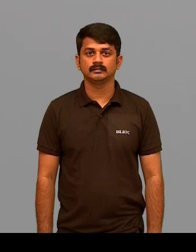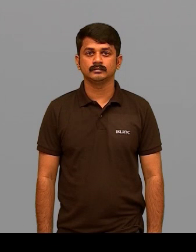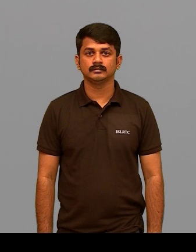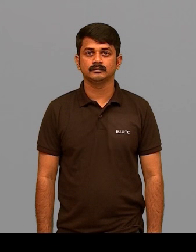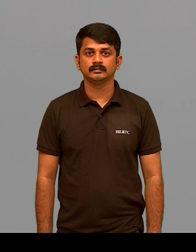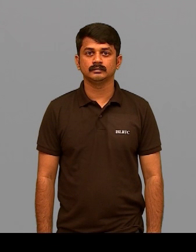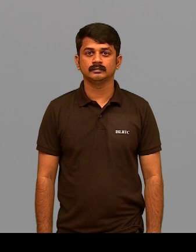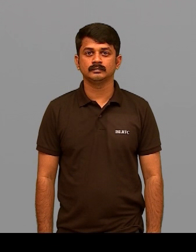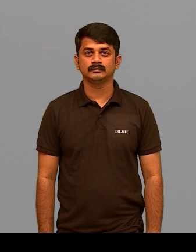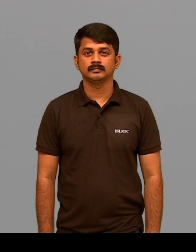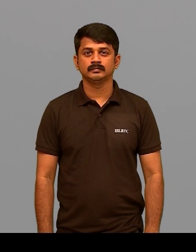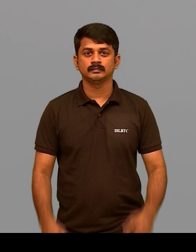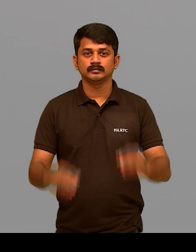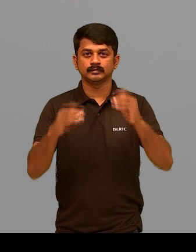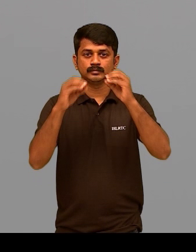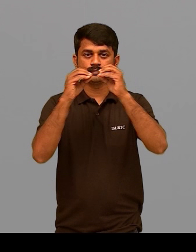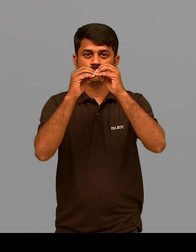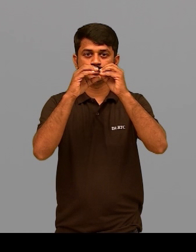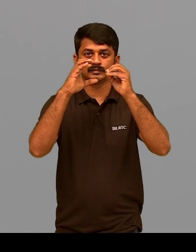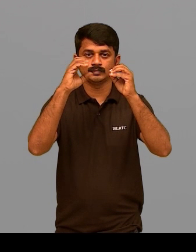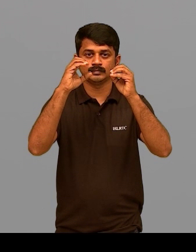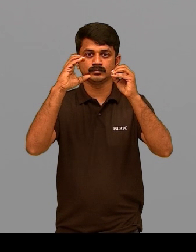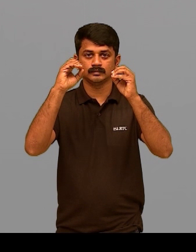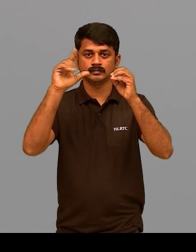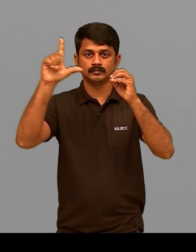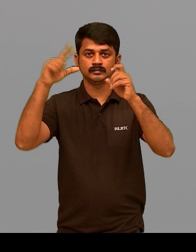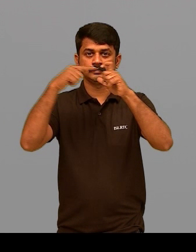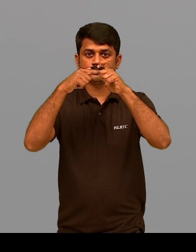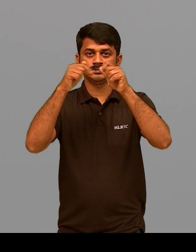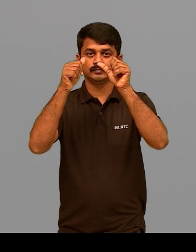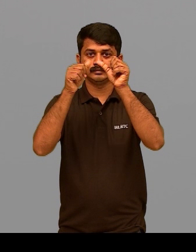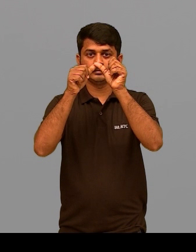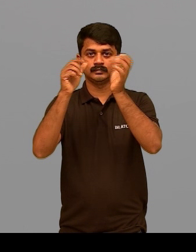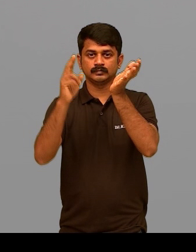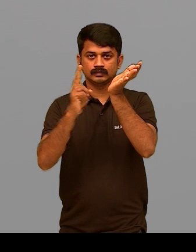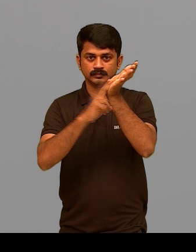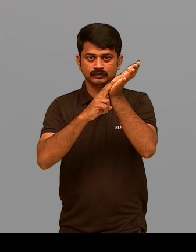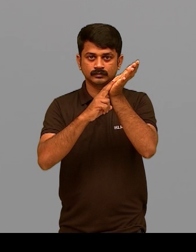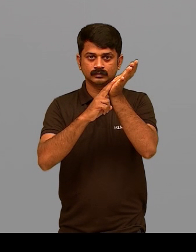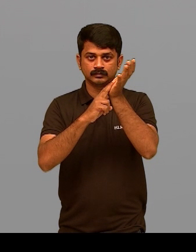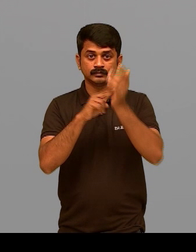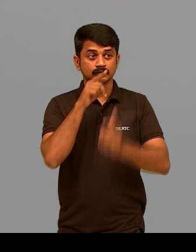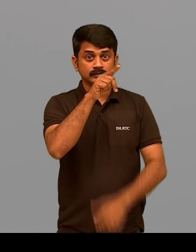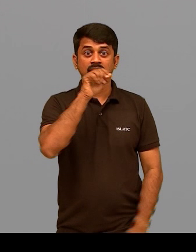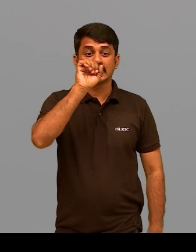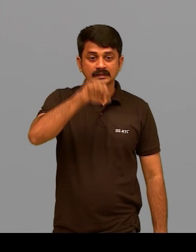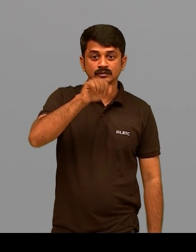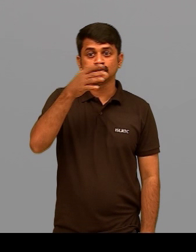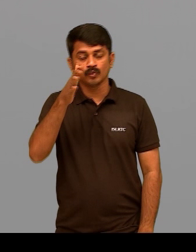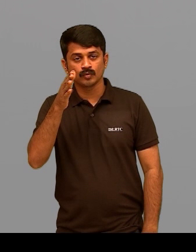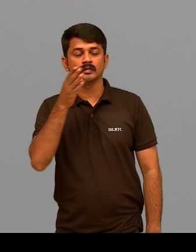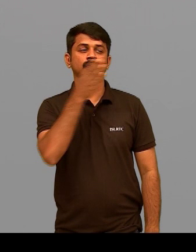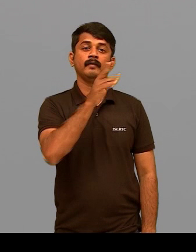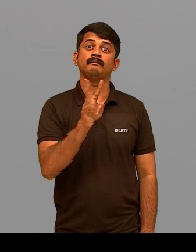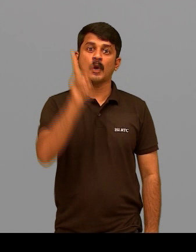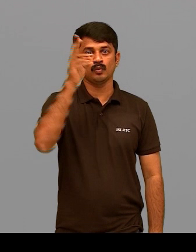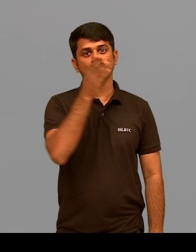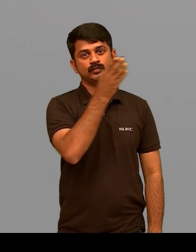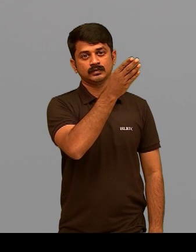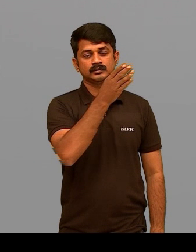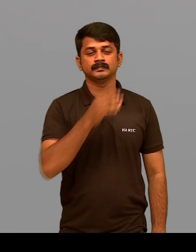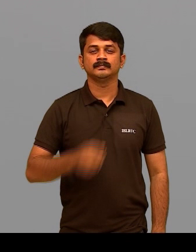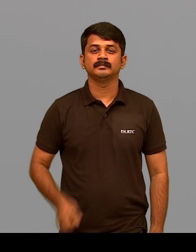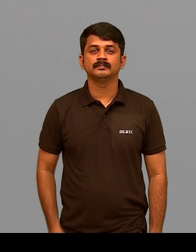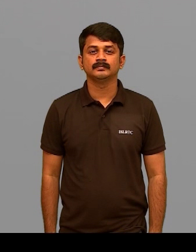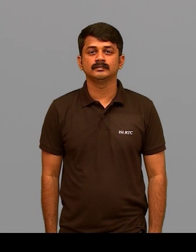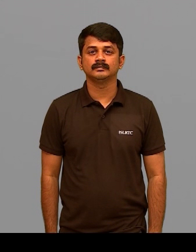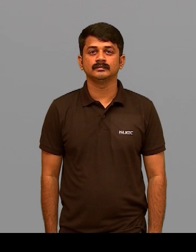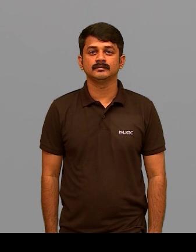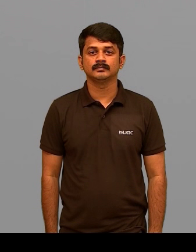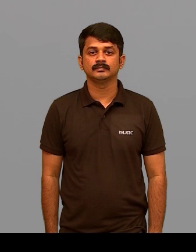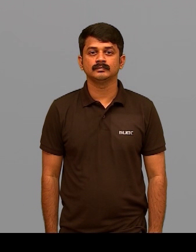Boolean